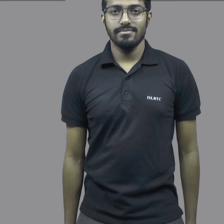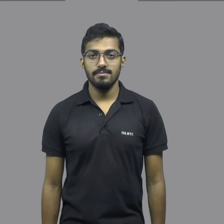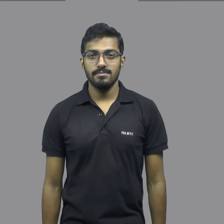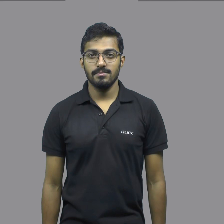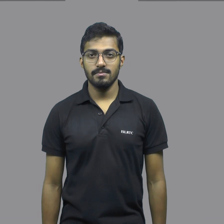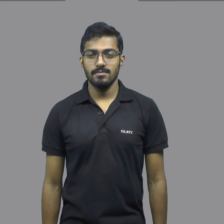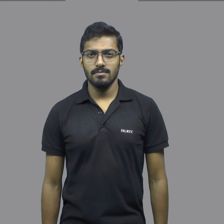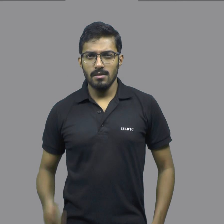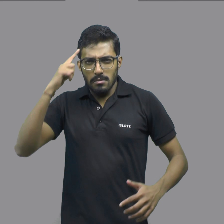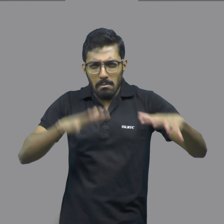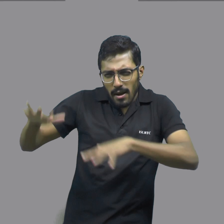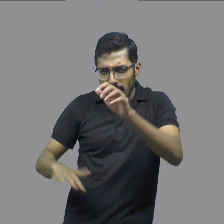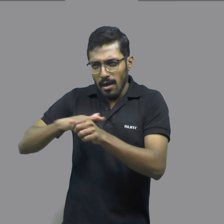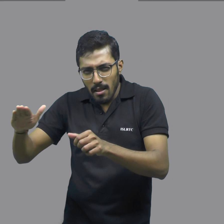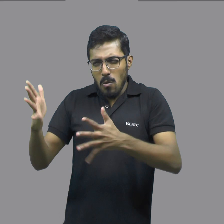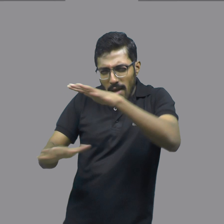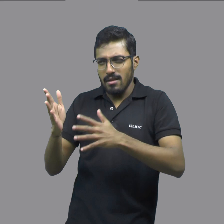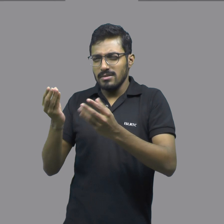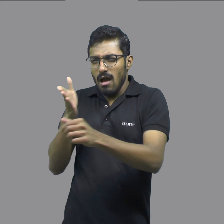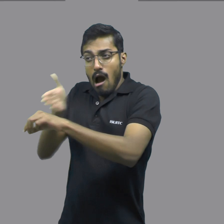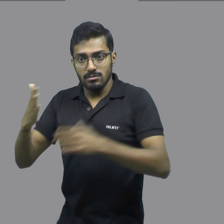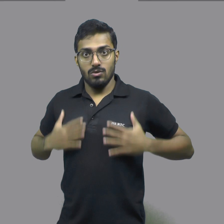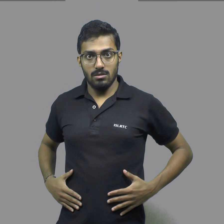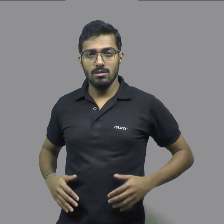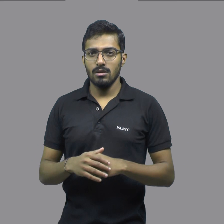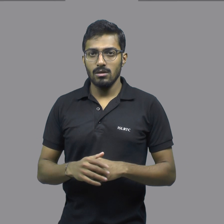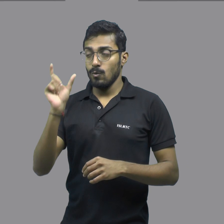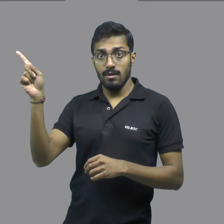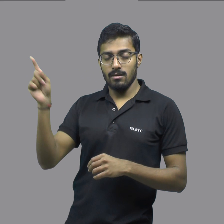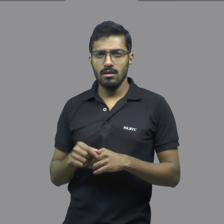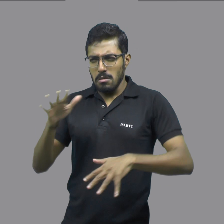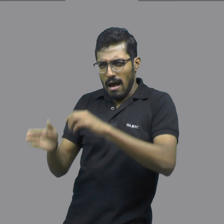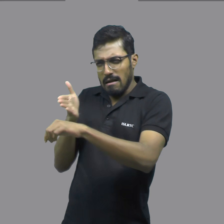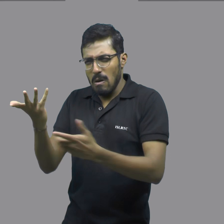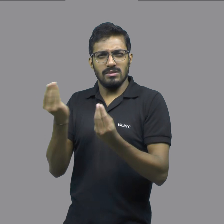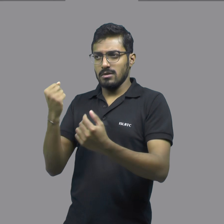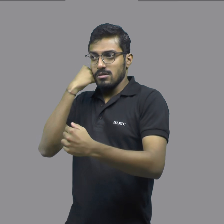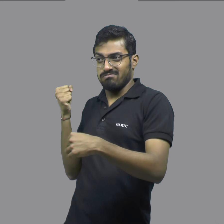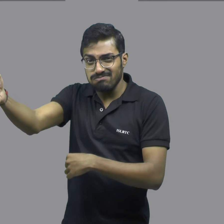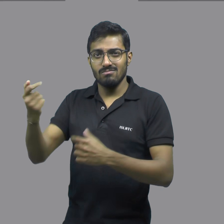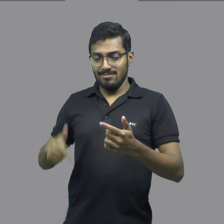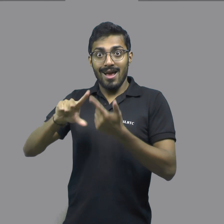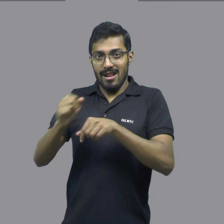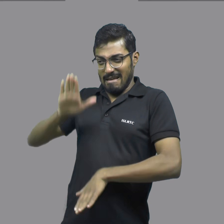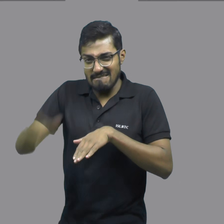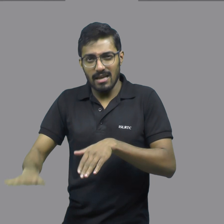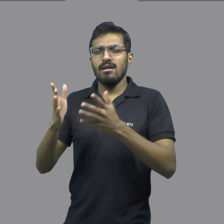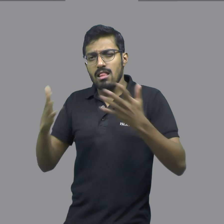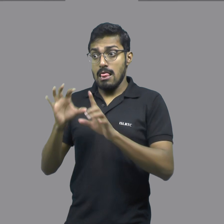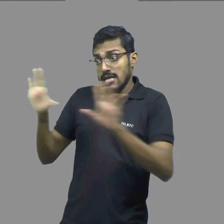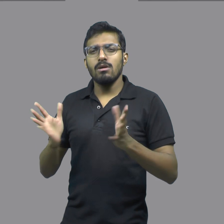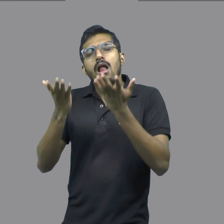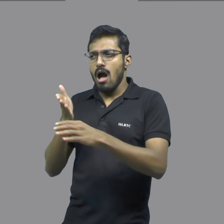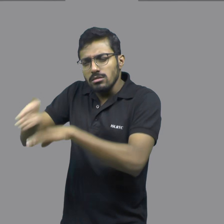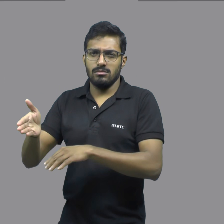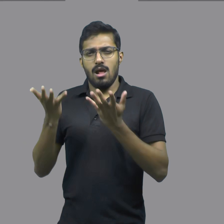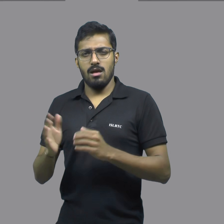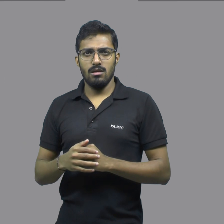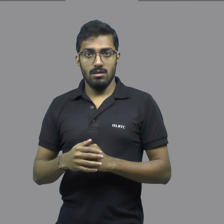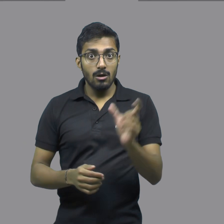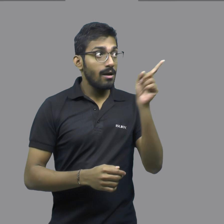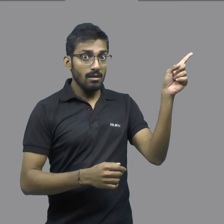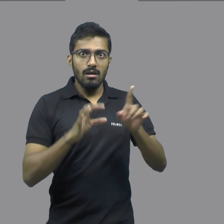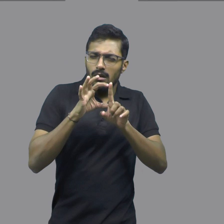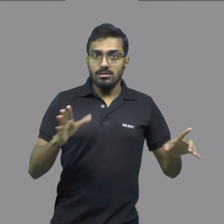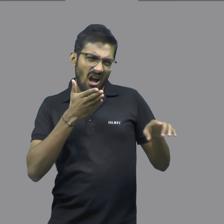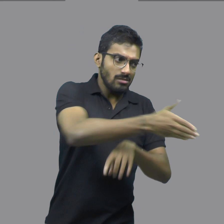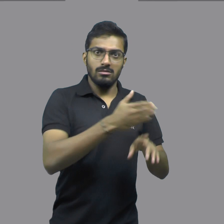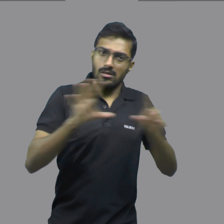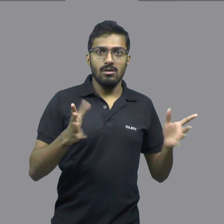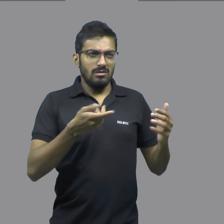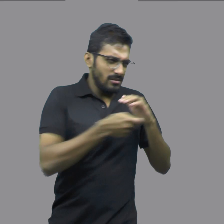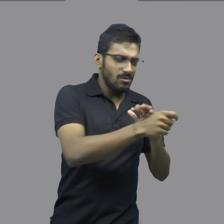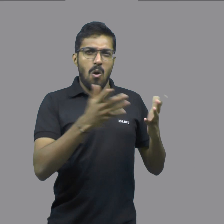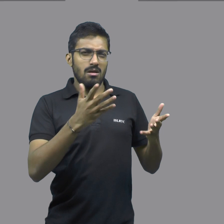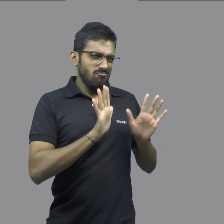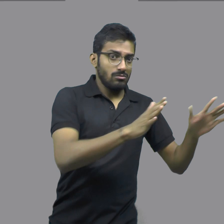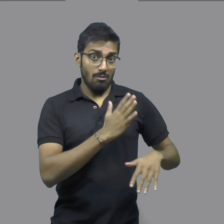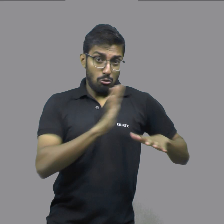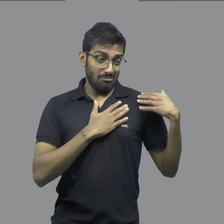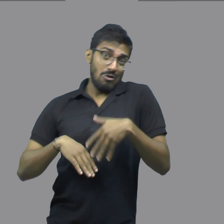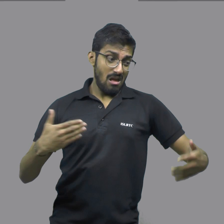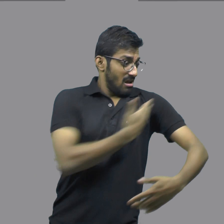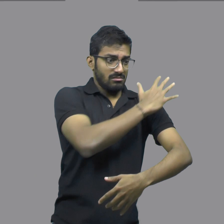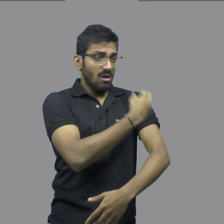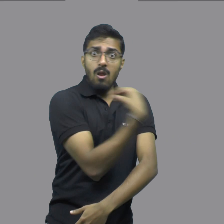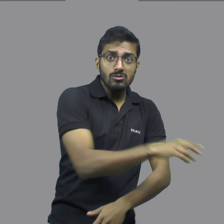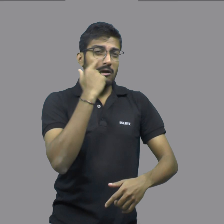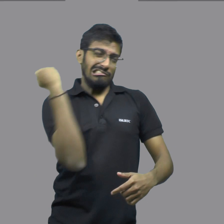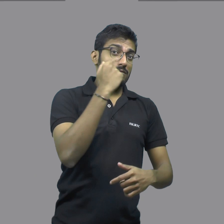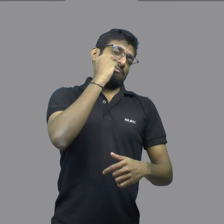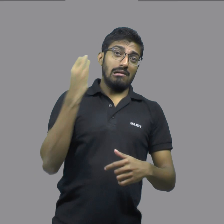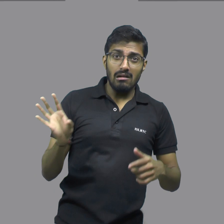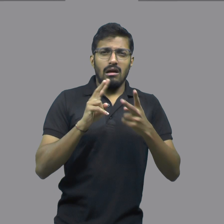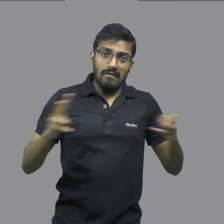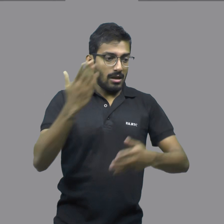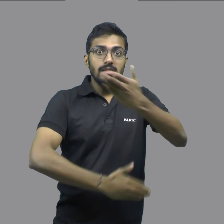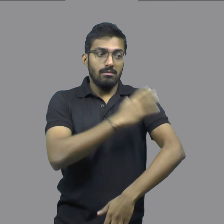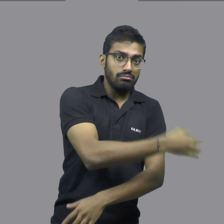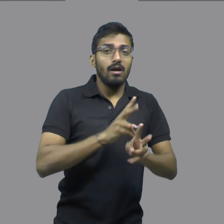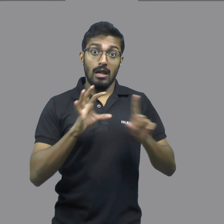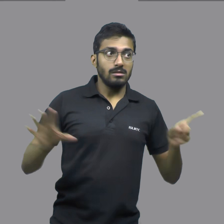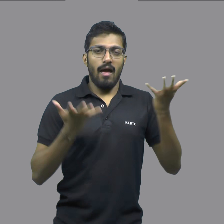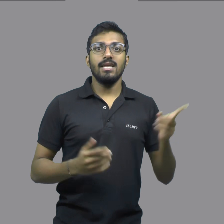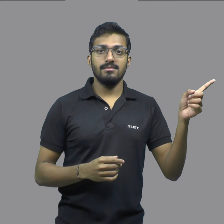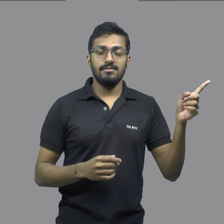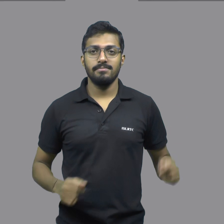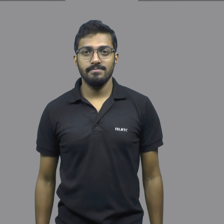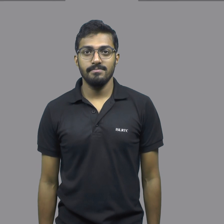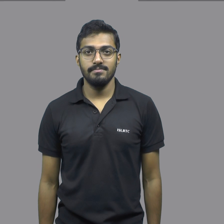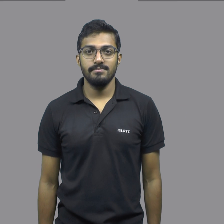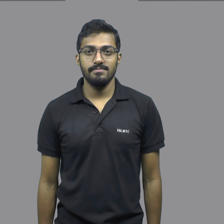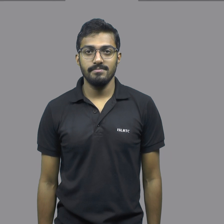Bodily Harm Actual Bodily harm Grievous bodily harm